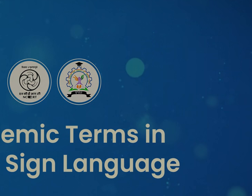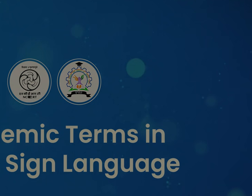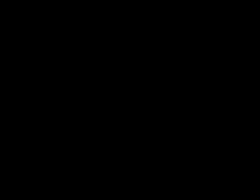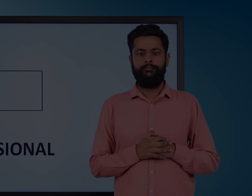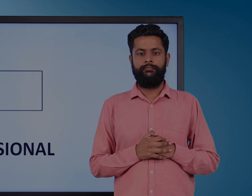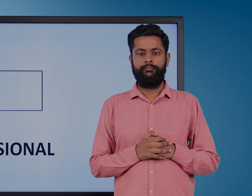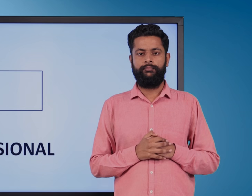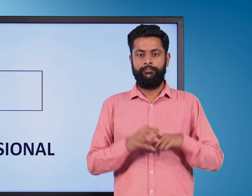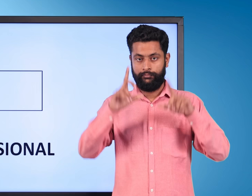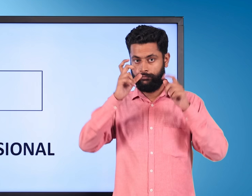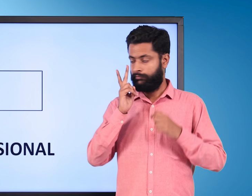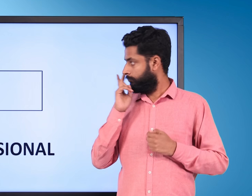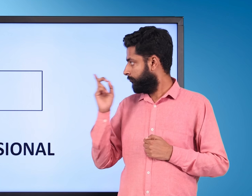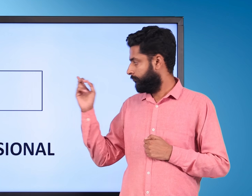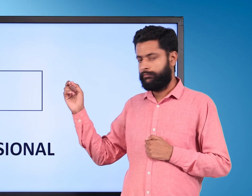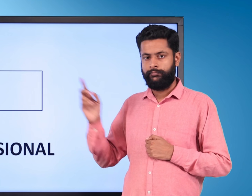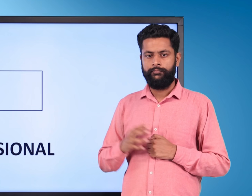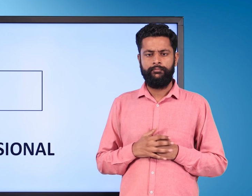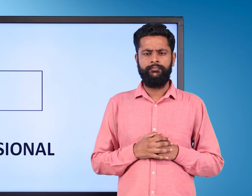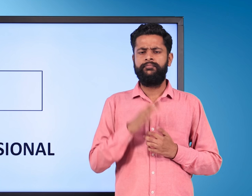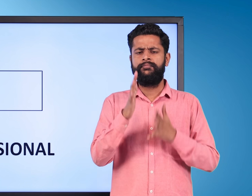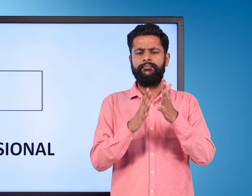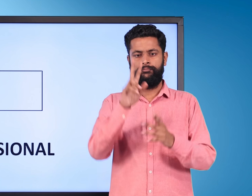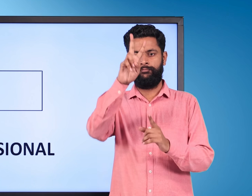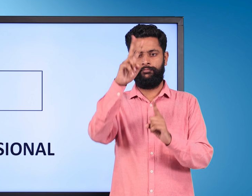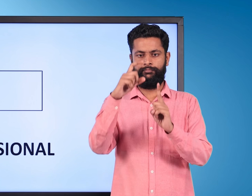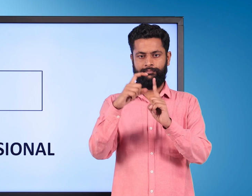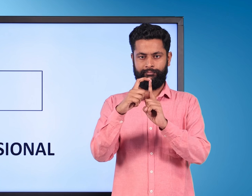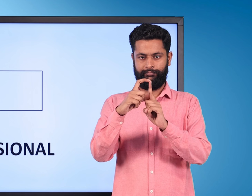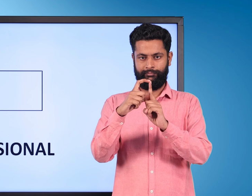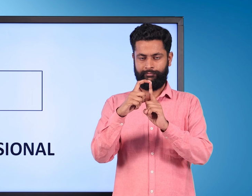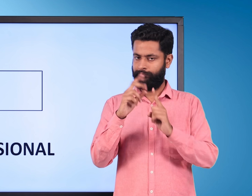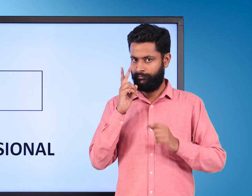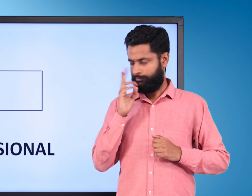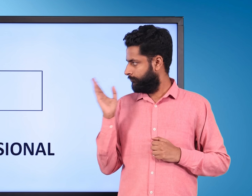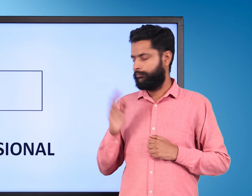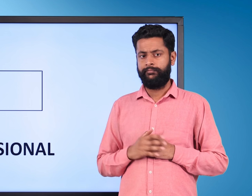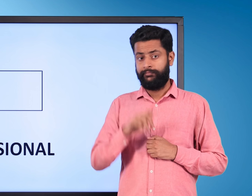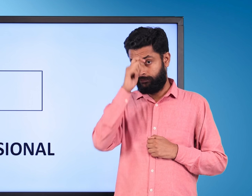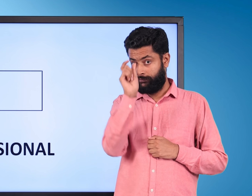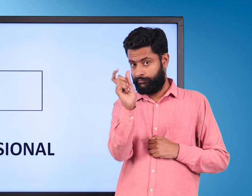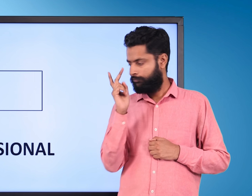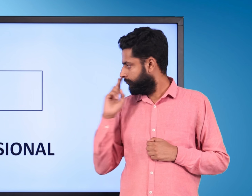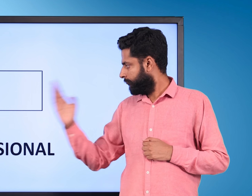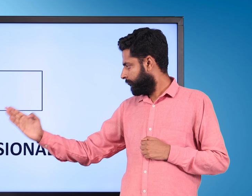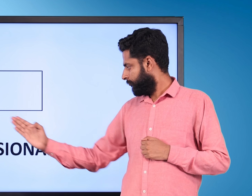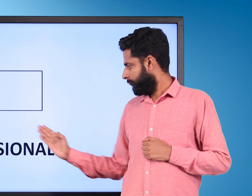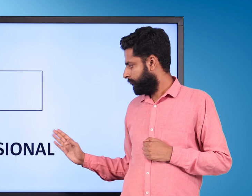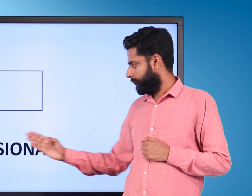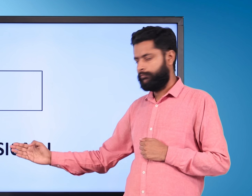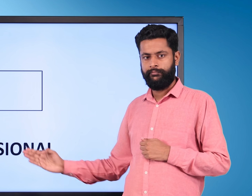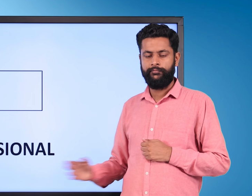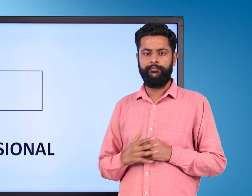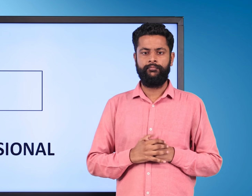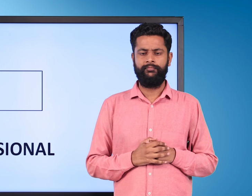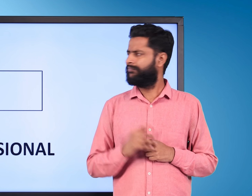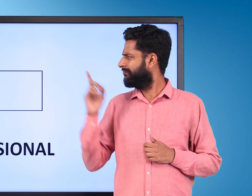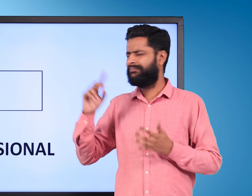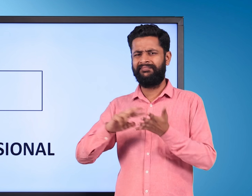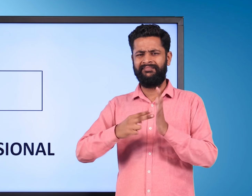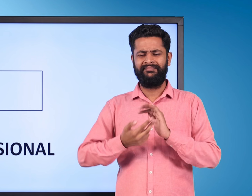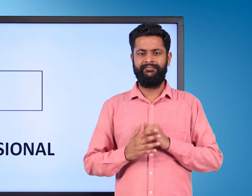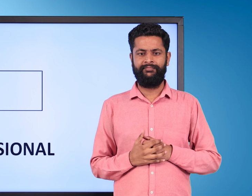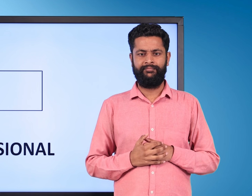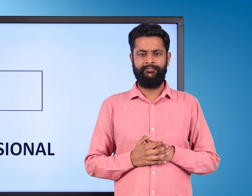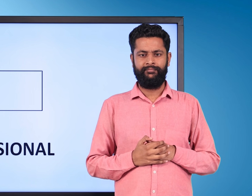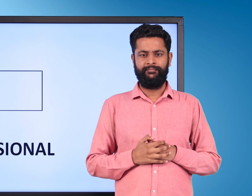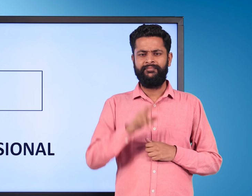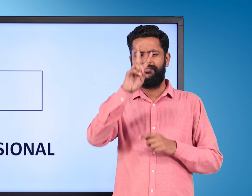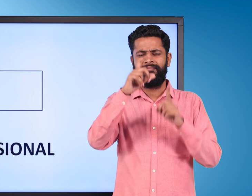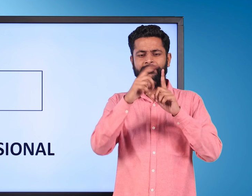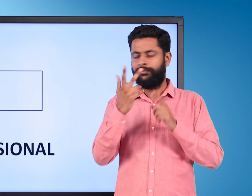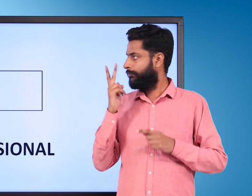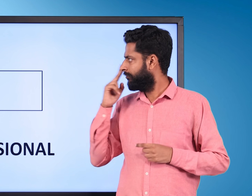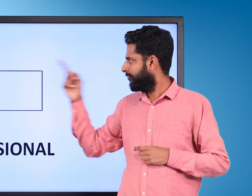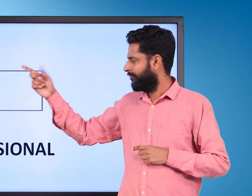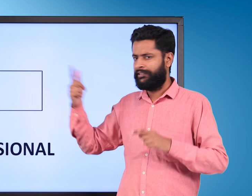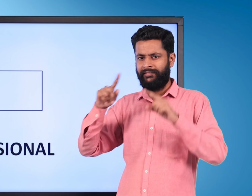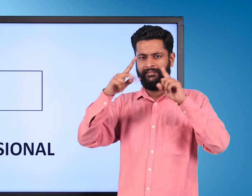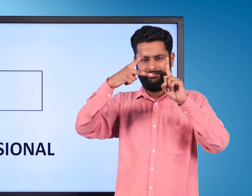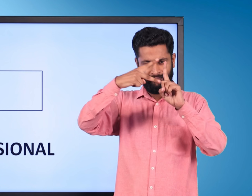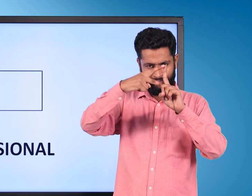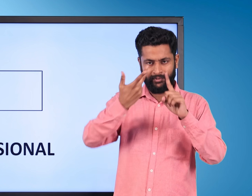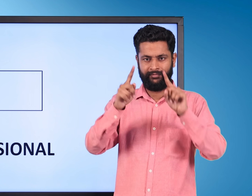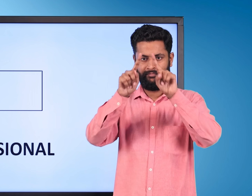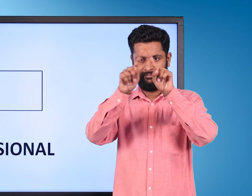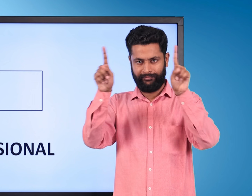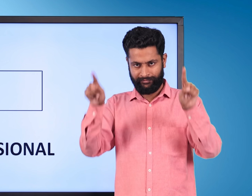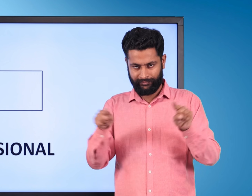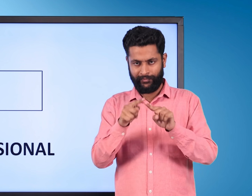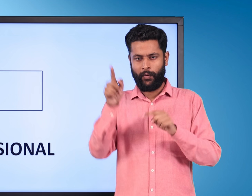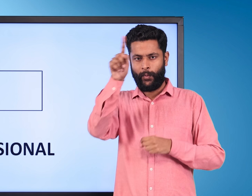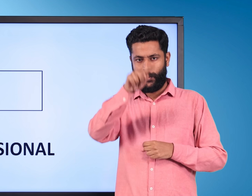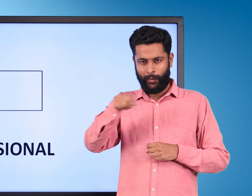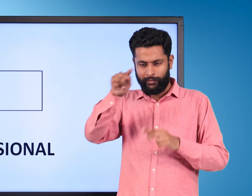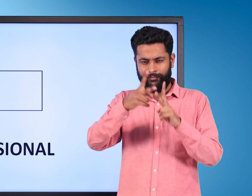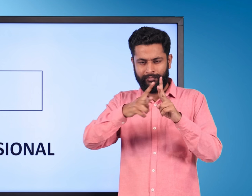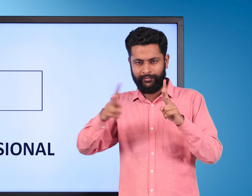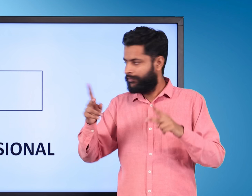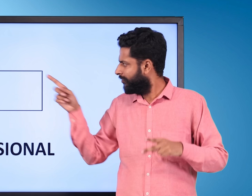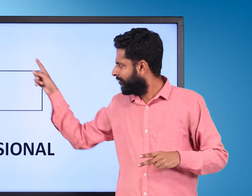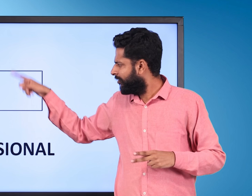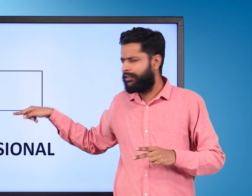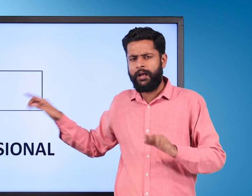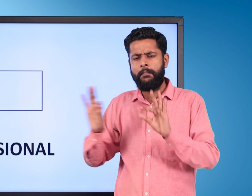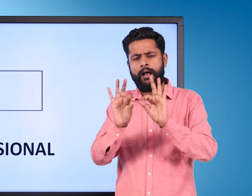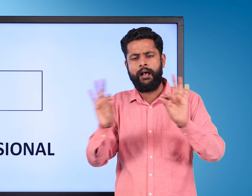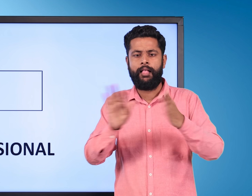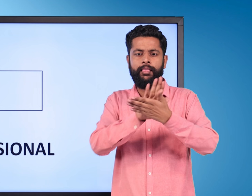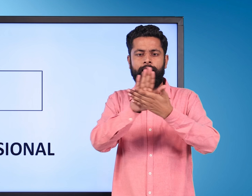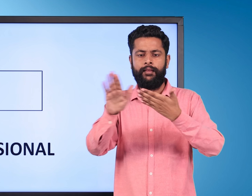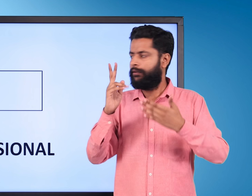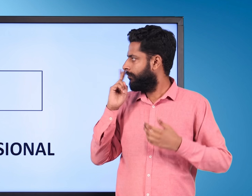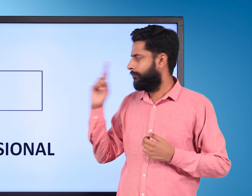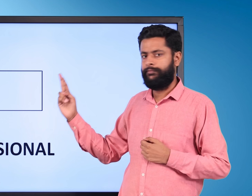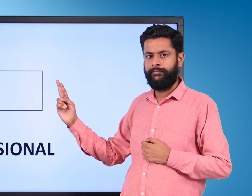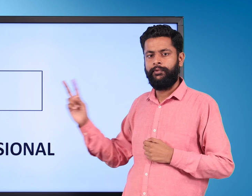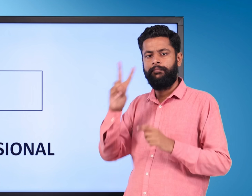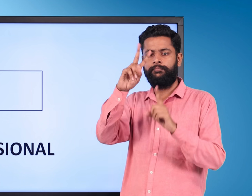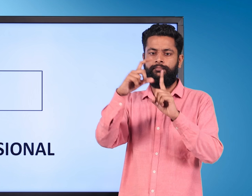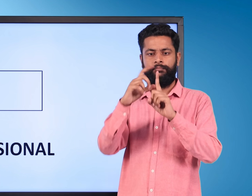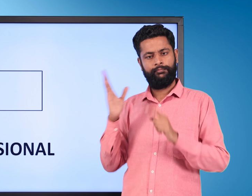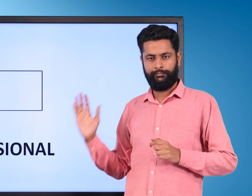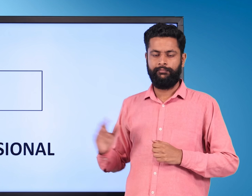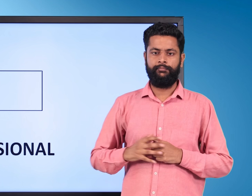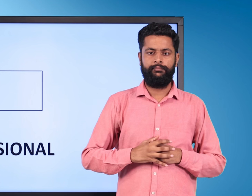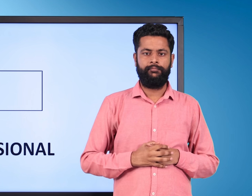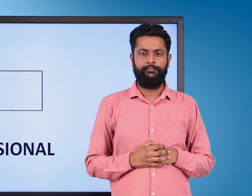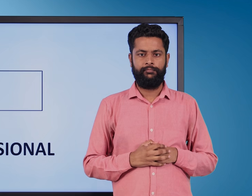This sign means two dimensional shapes. Two dimensional shapes include square, rectangle, triangle, circle, etc. These are flat shapes.